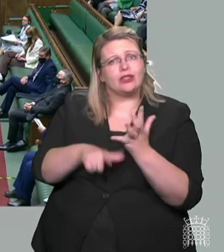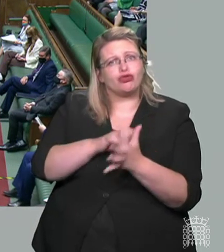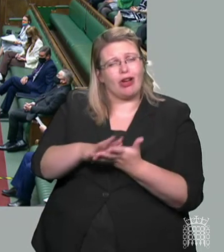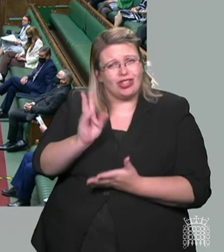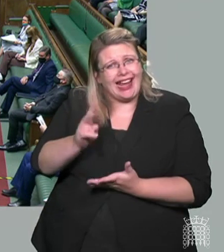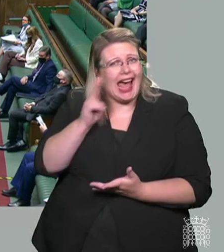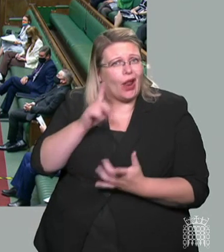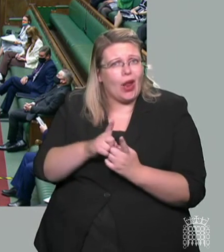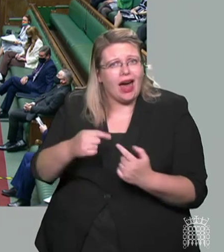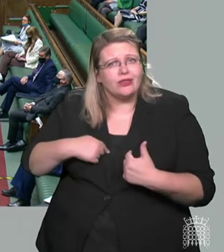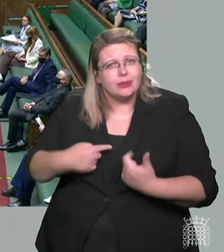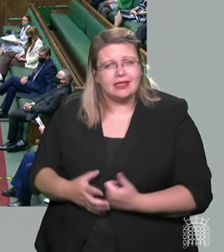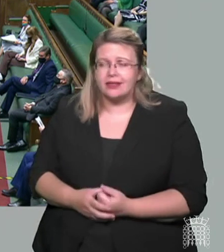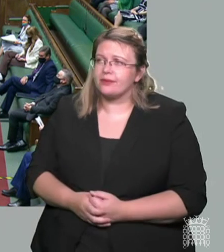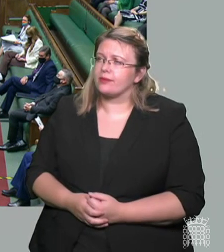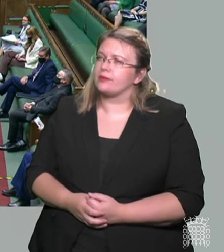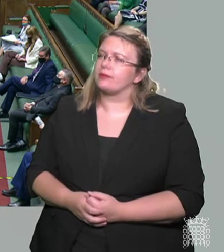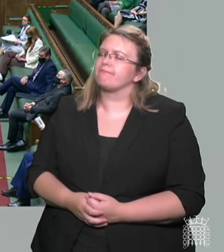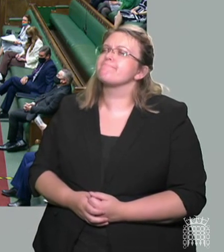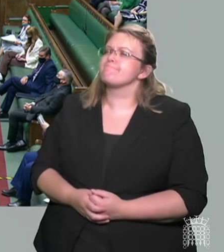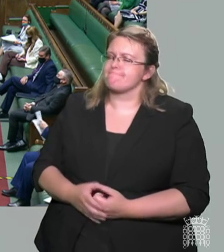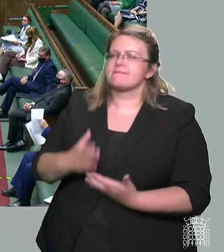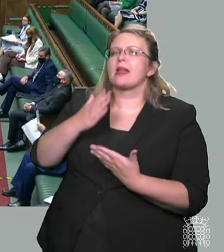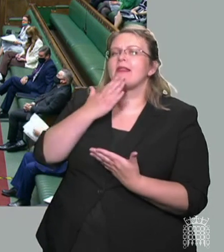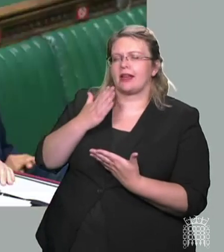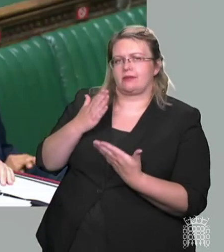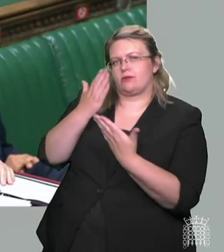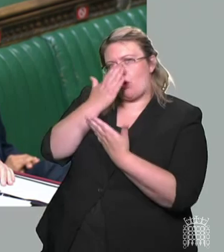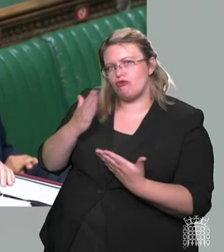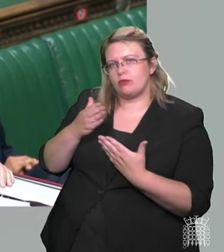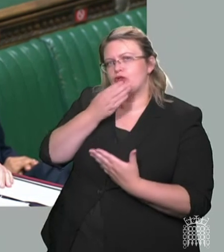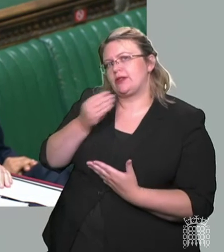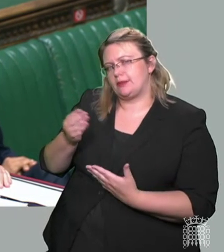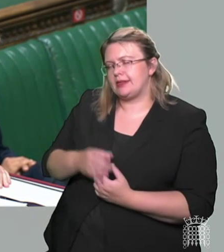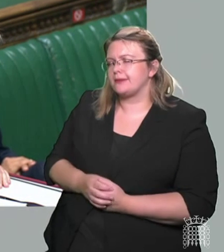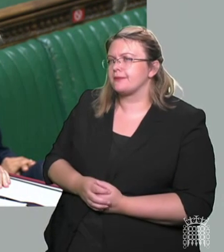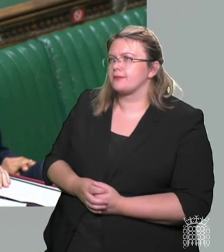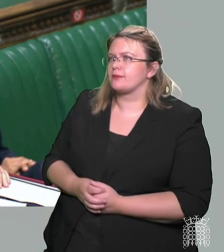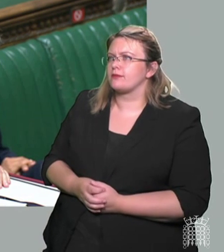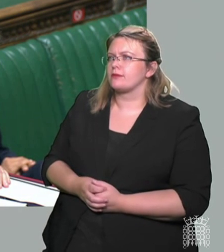I thank the right honourable Gentleman, and I just repeat what I said earlier to my honourable